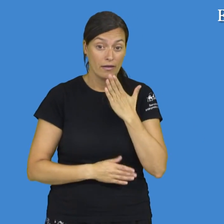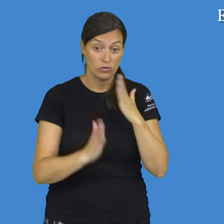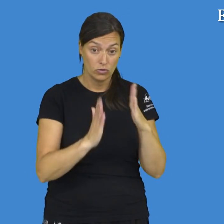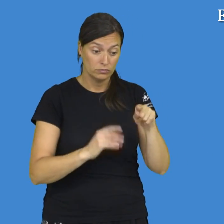época